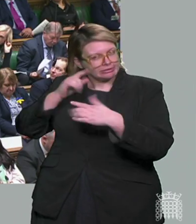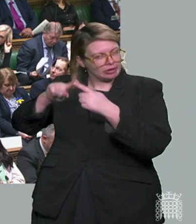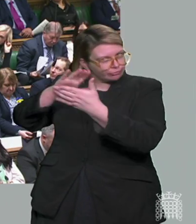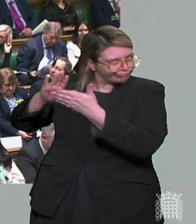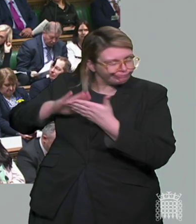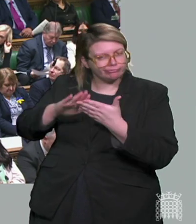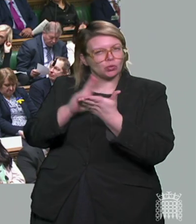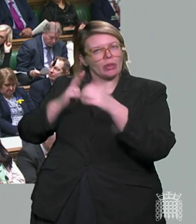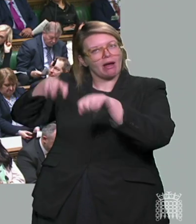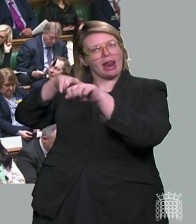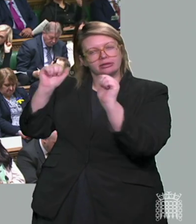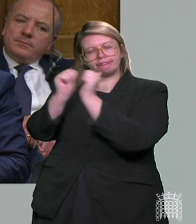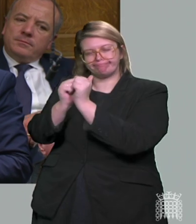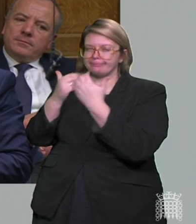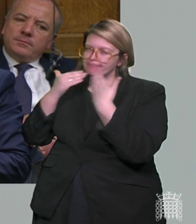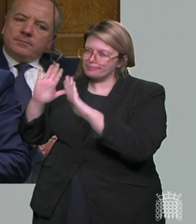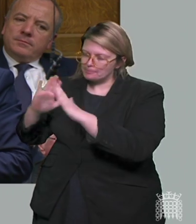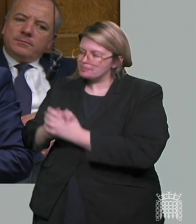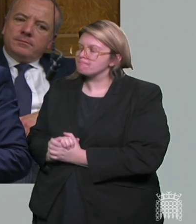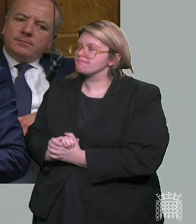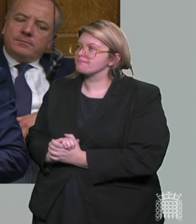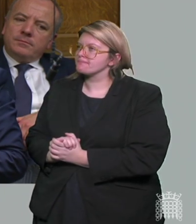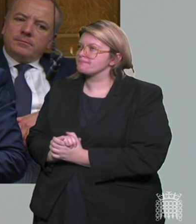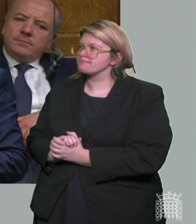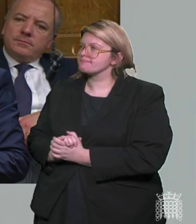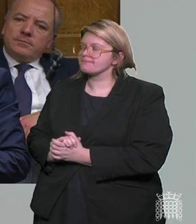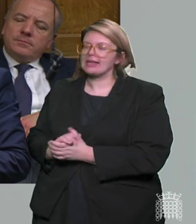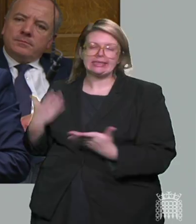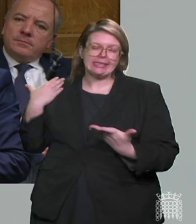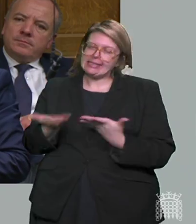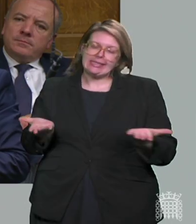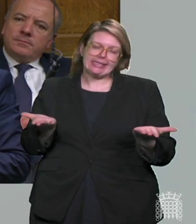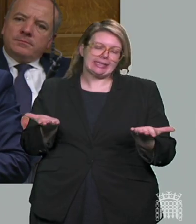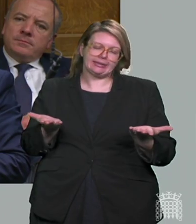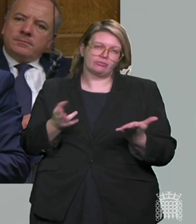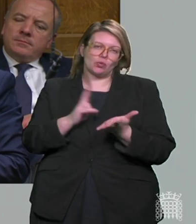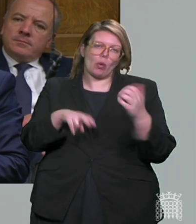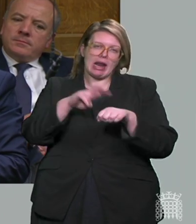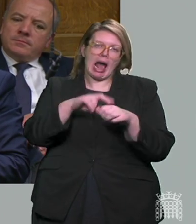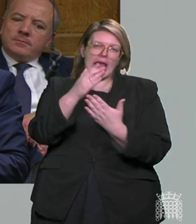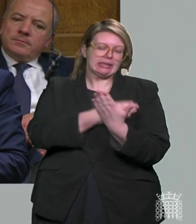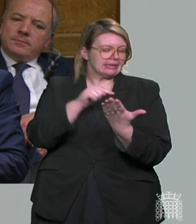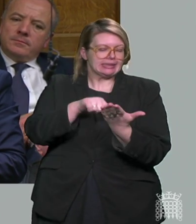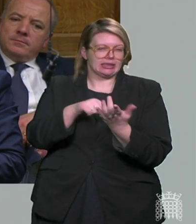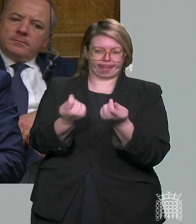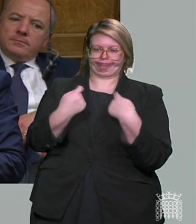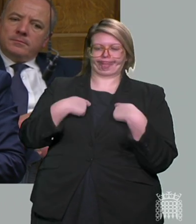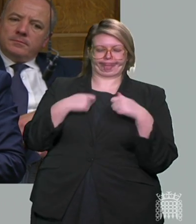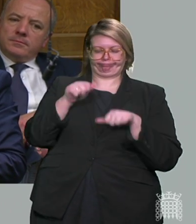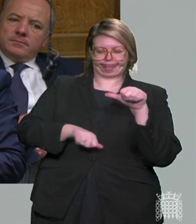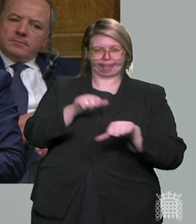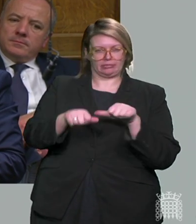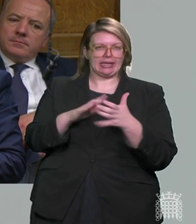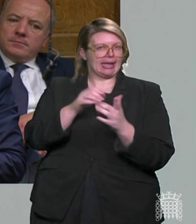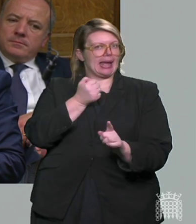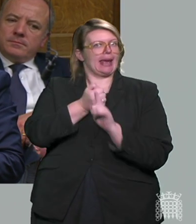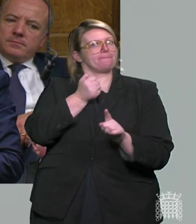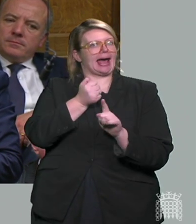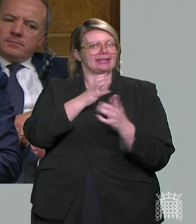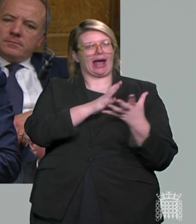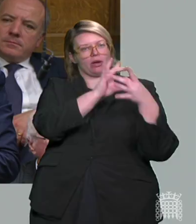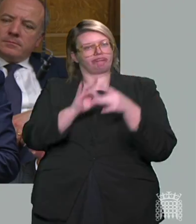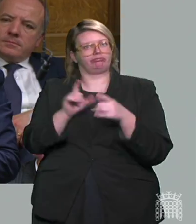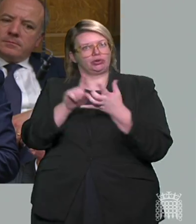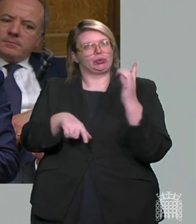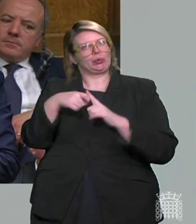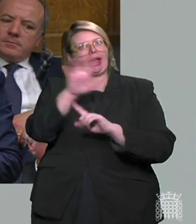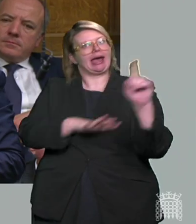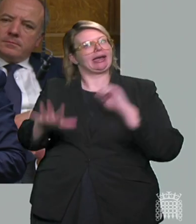It is unacceptable that Northern Ireland has been put in this place, with a protocol imposed upon us that harms our place in the United Kingdom.